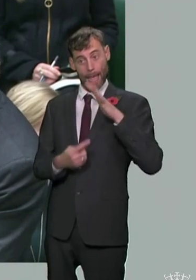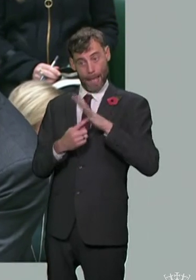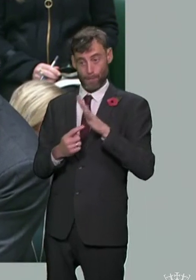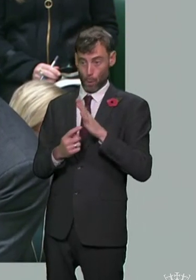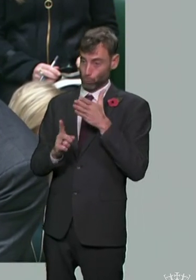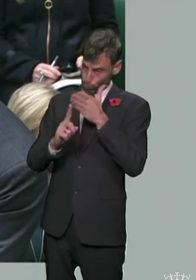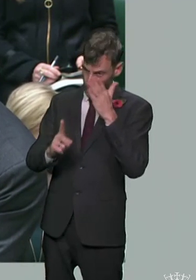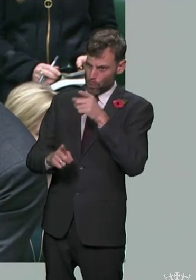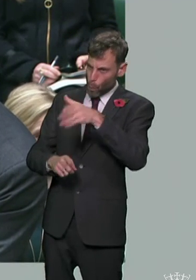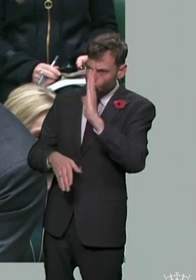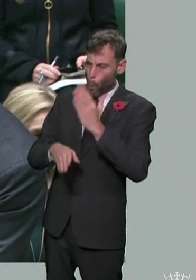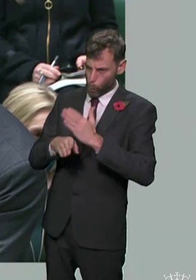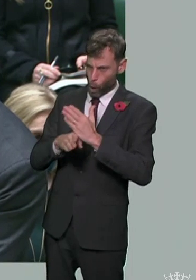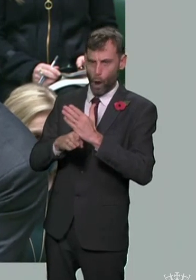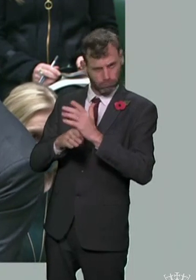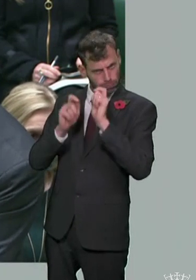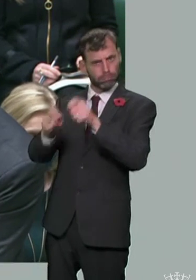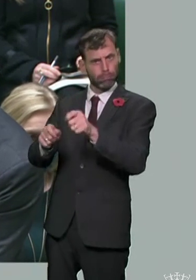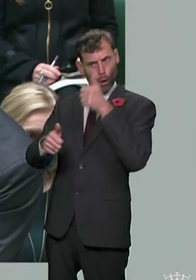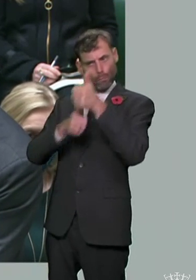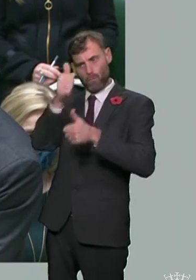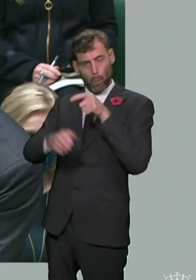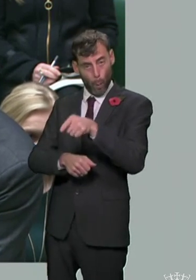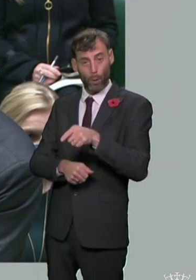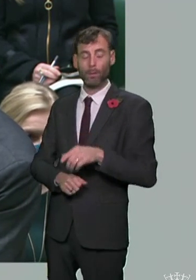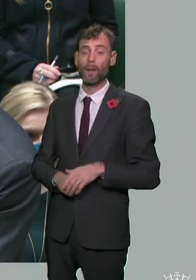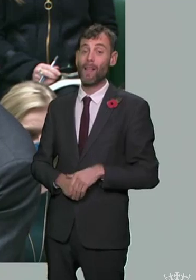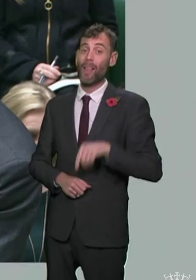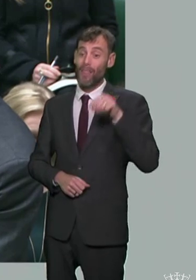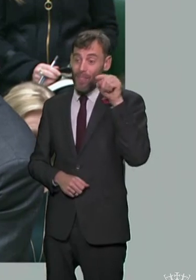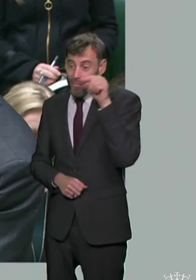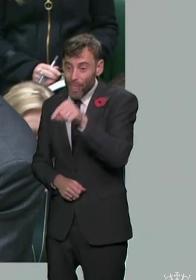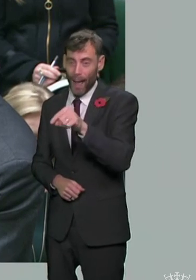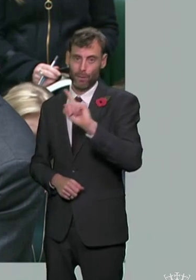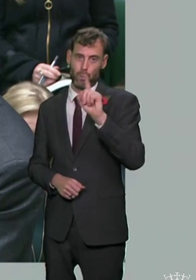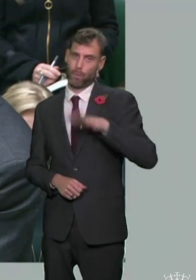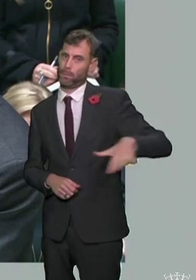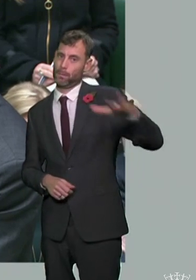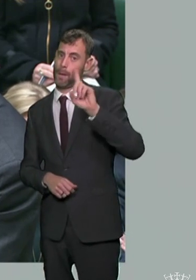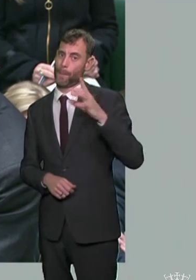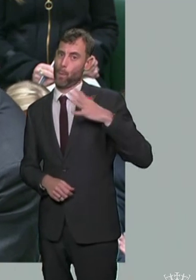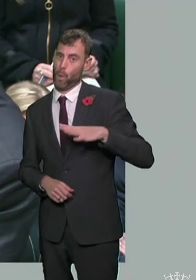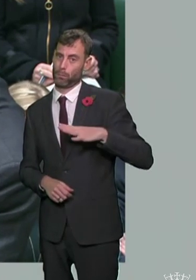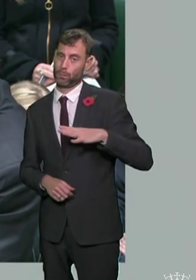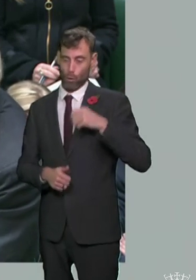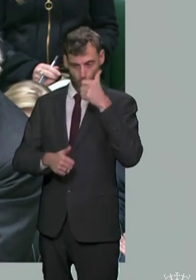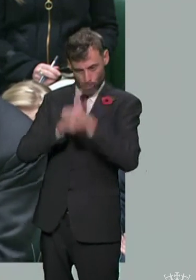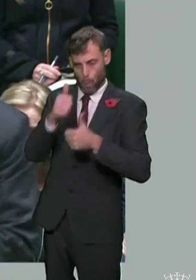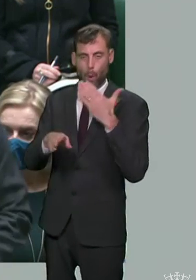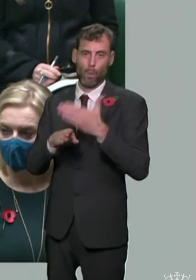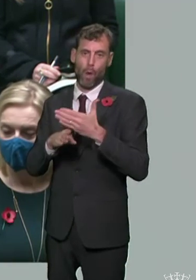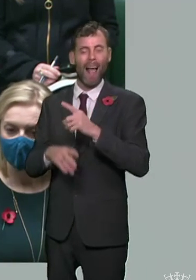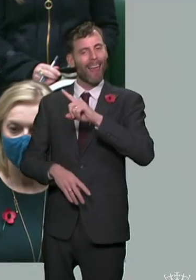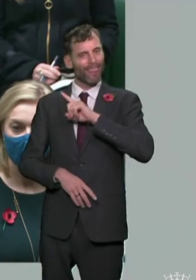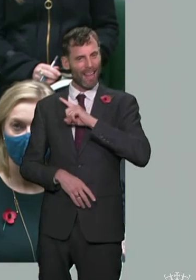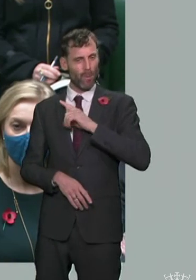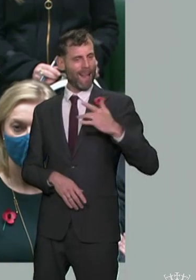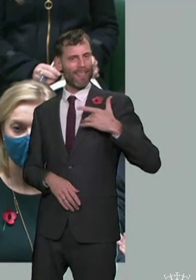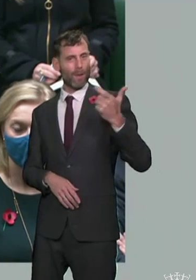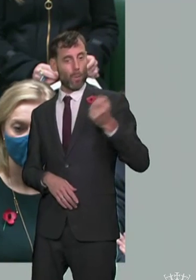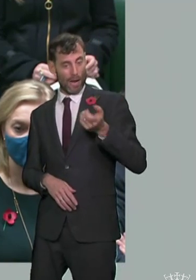That is what the people of this country want to see. That is why we have put the tax cut on those who are on universal credit and that is why we are lifting the living wage.